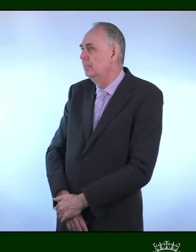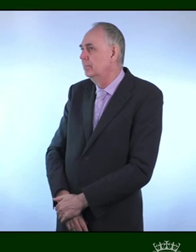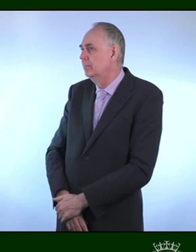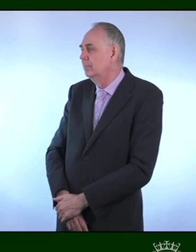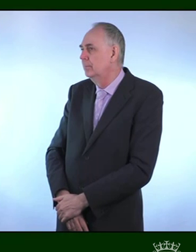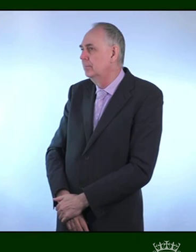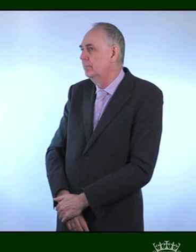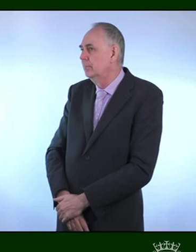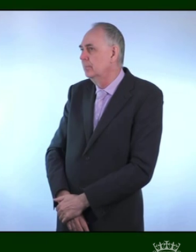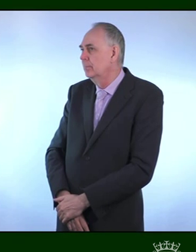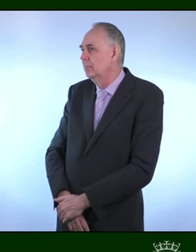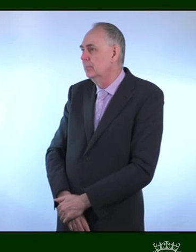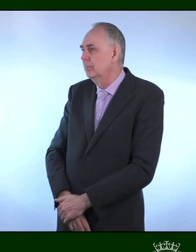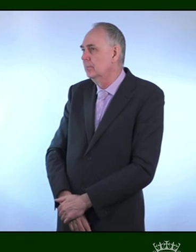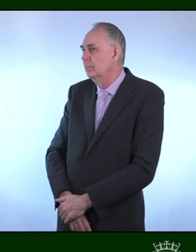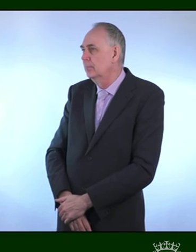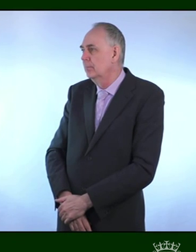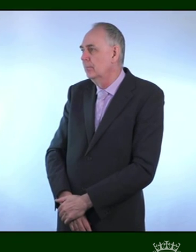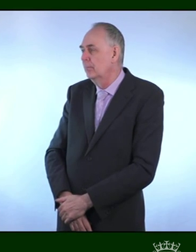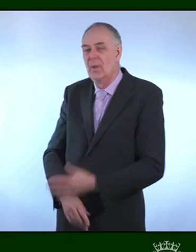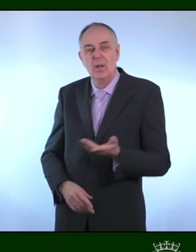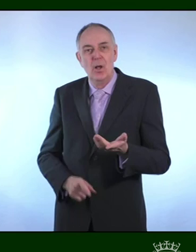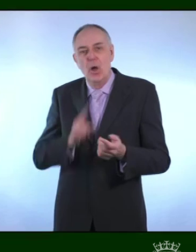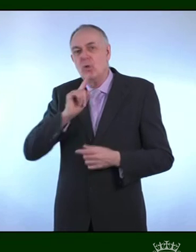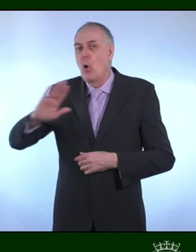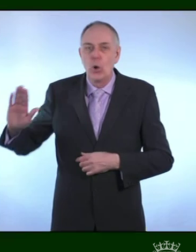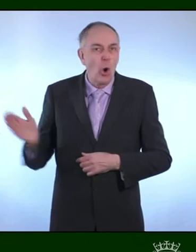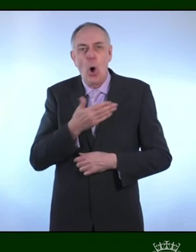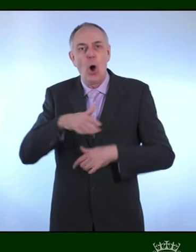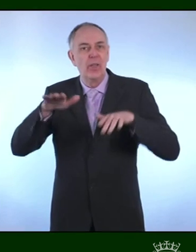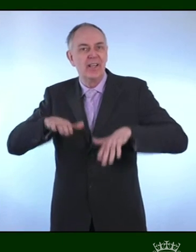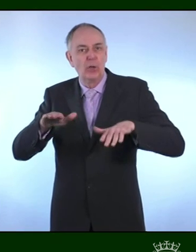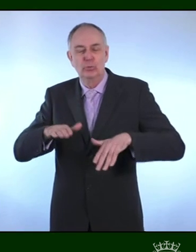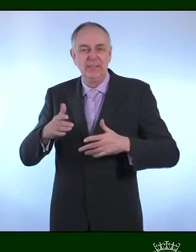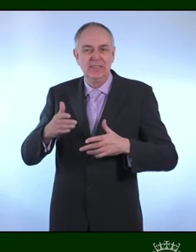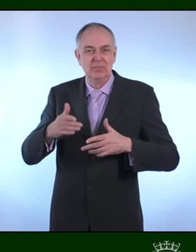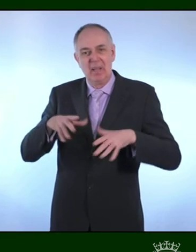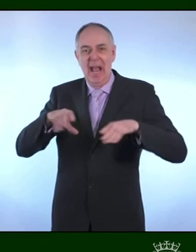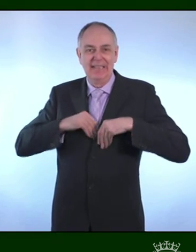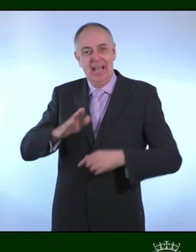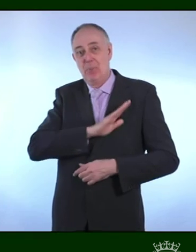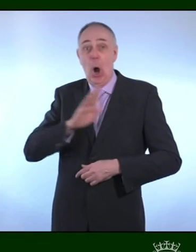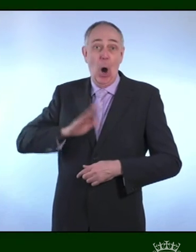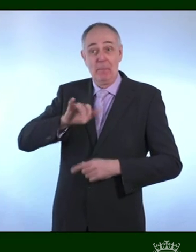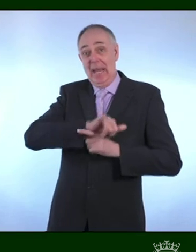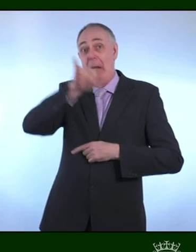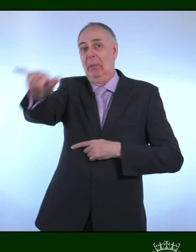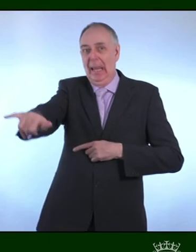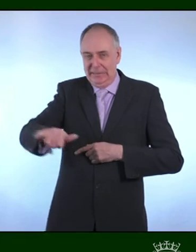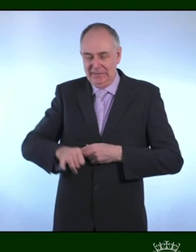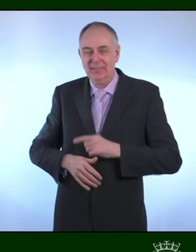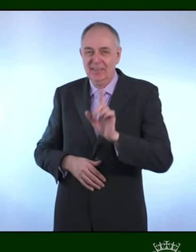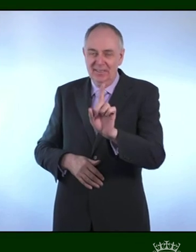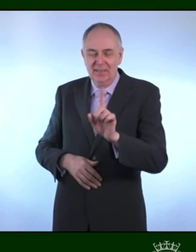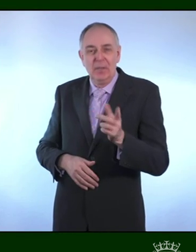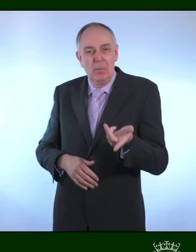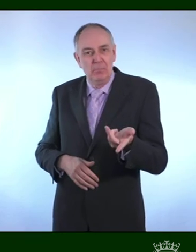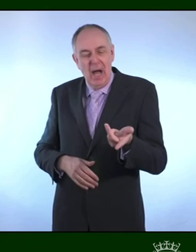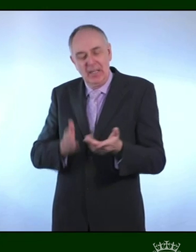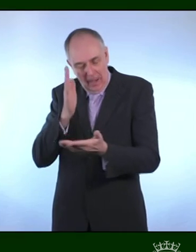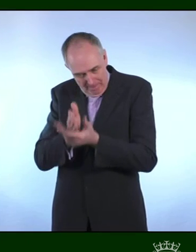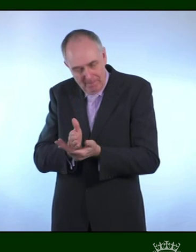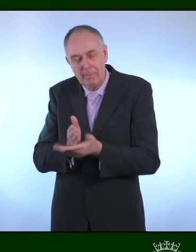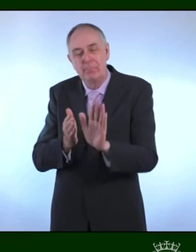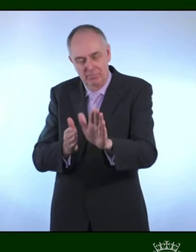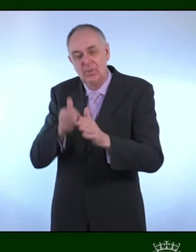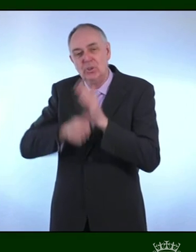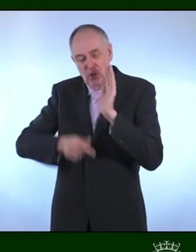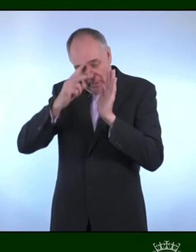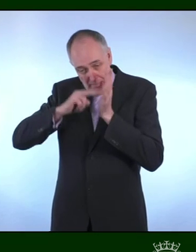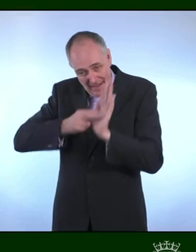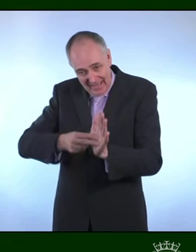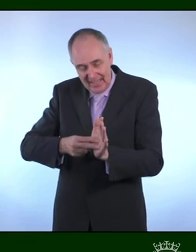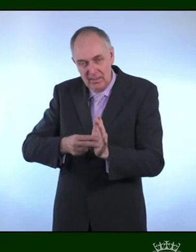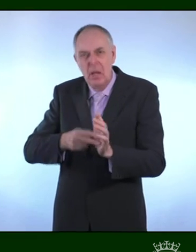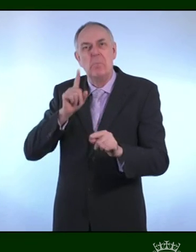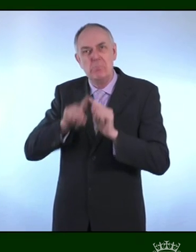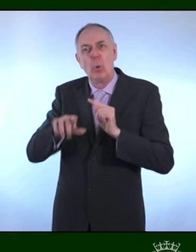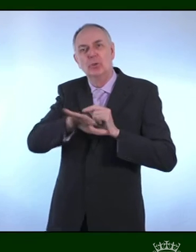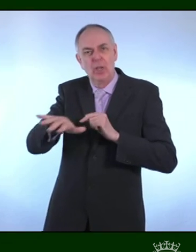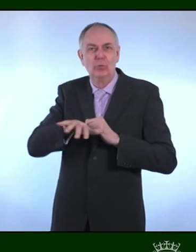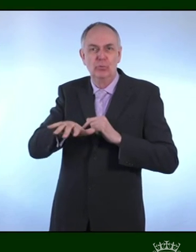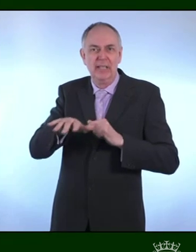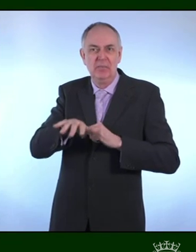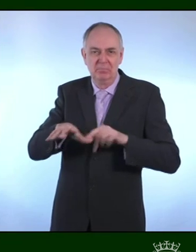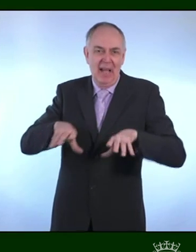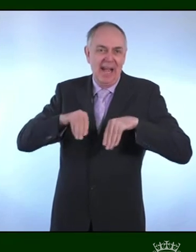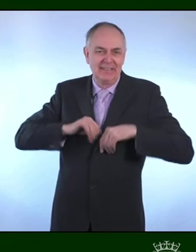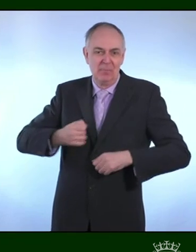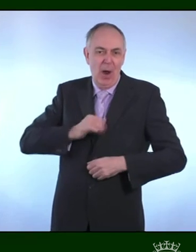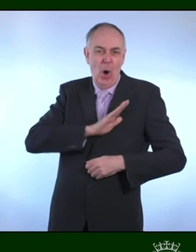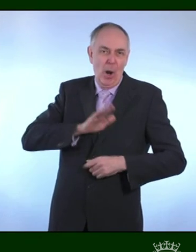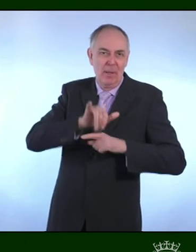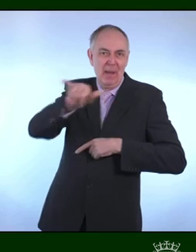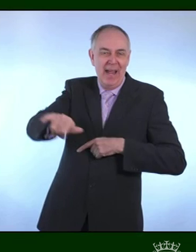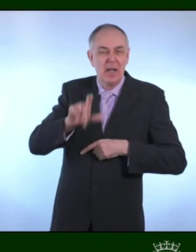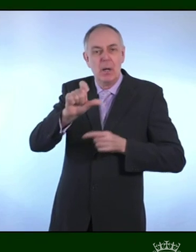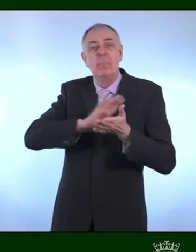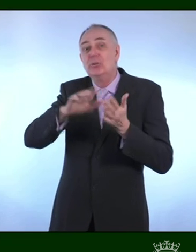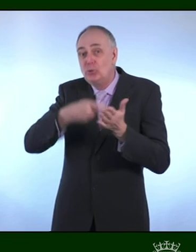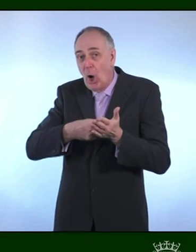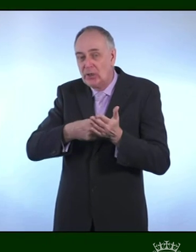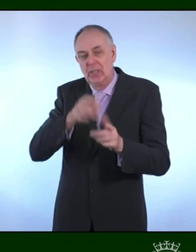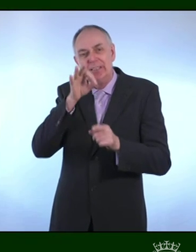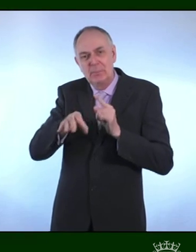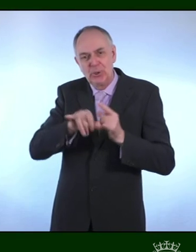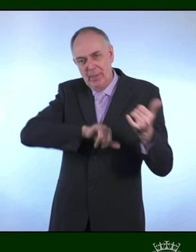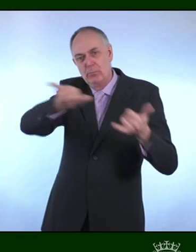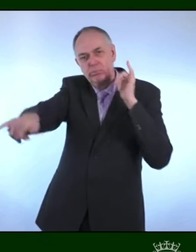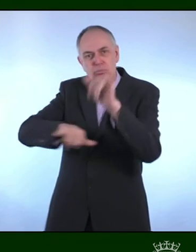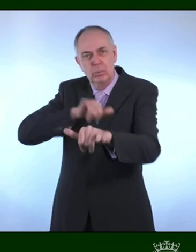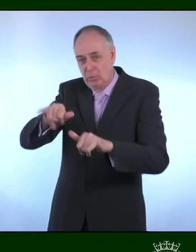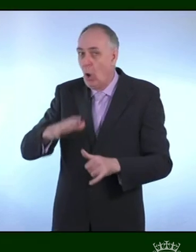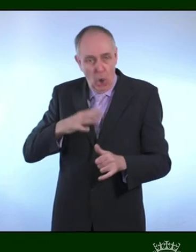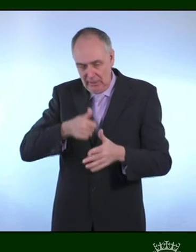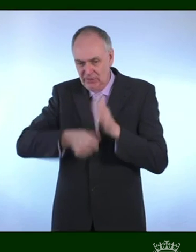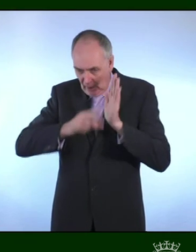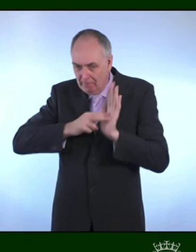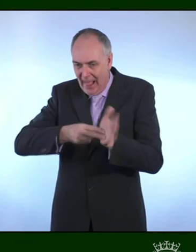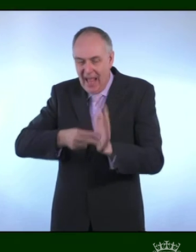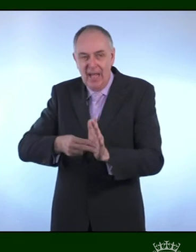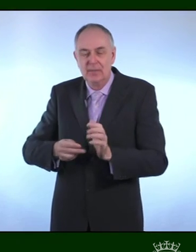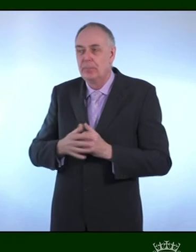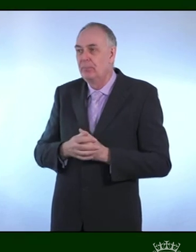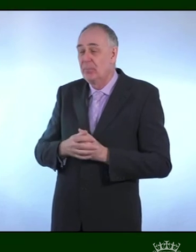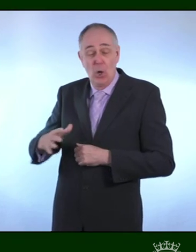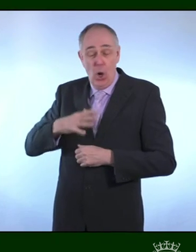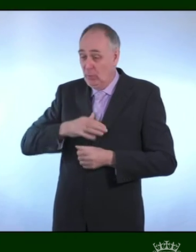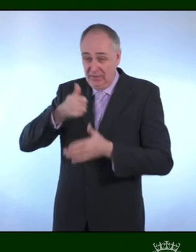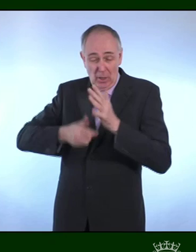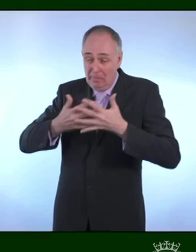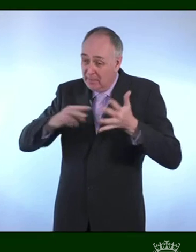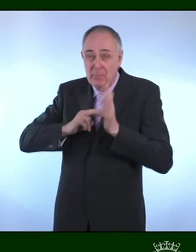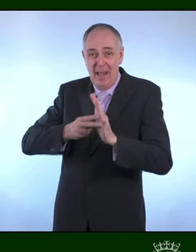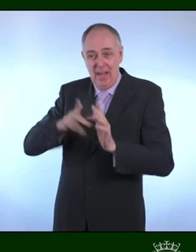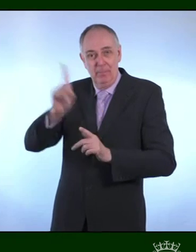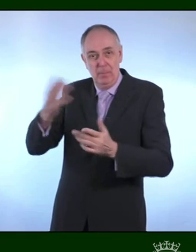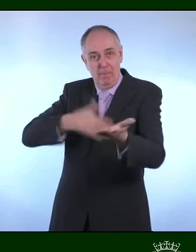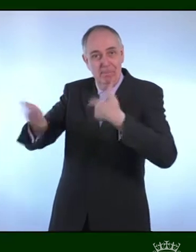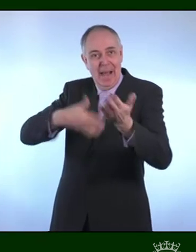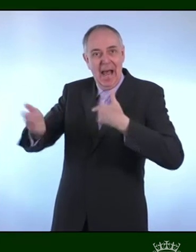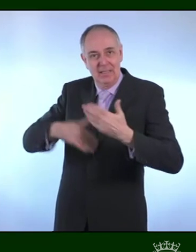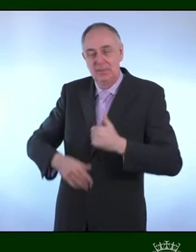Yes, not every country in the world necessarily welcomes a grey tailfin, as it were— —most of them do, I should say, but we are certainly commissioning charters right now, and there is a massive, massive repatriation effort going on.